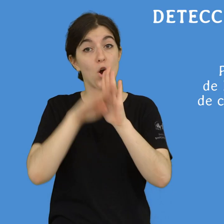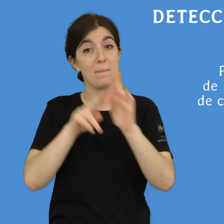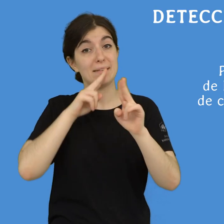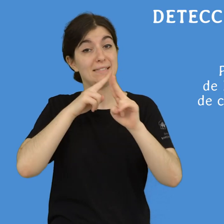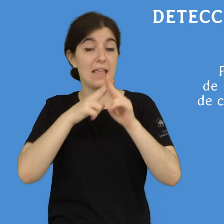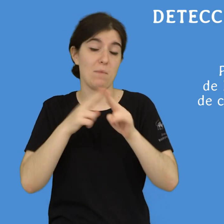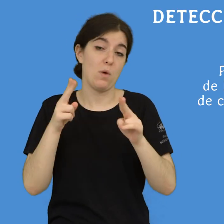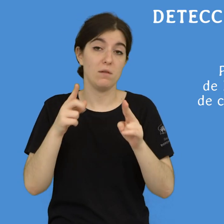nombre